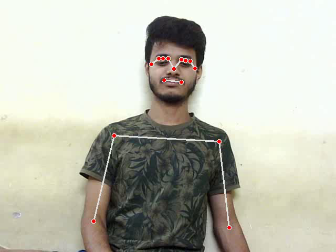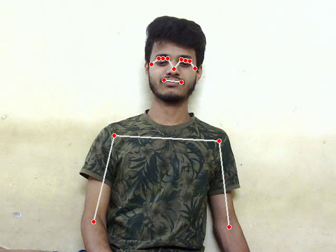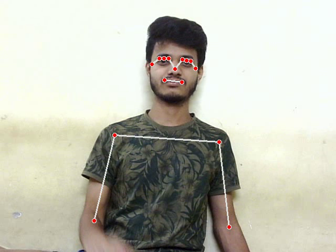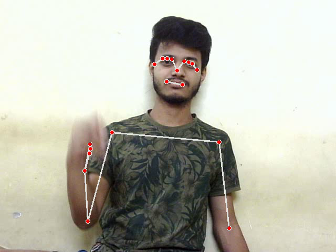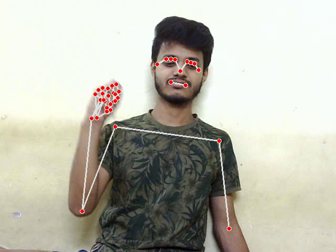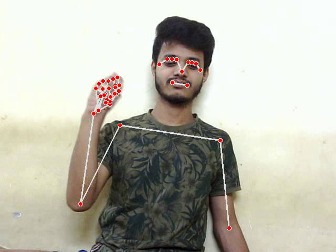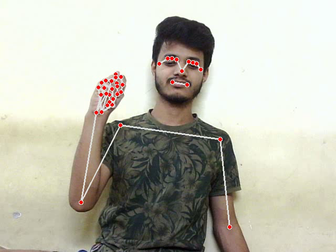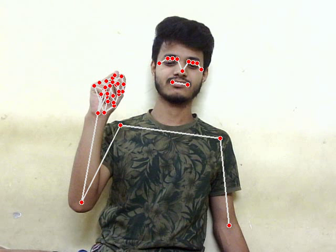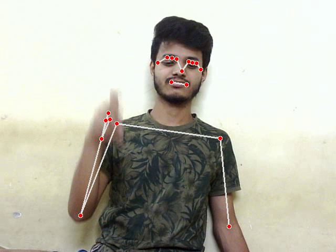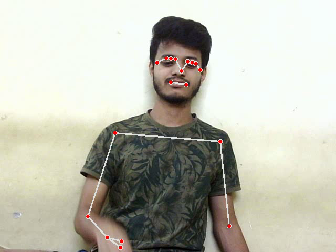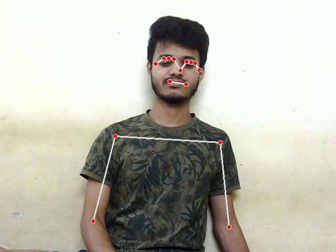bathroom